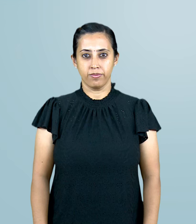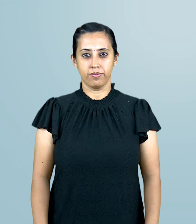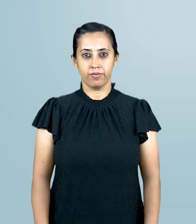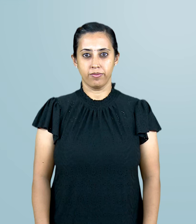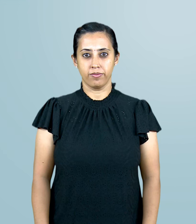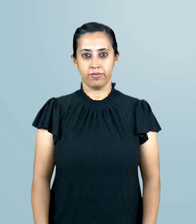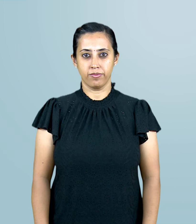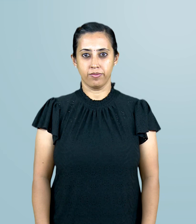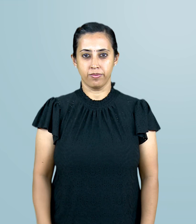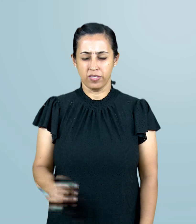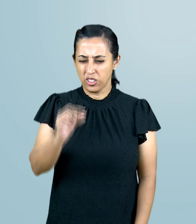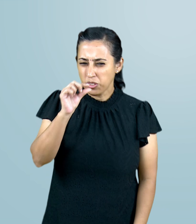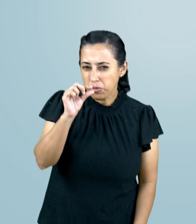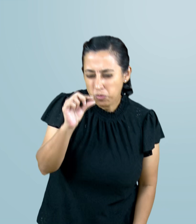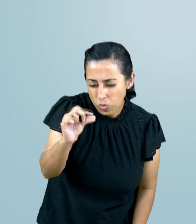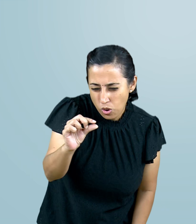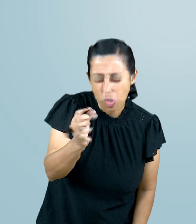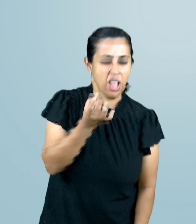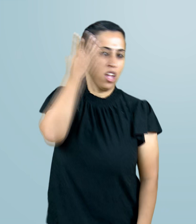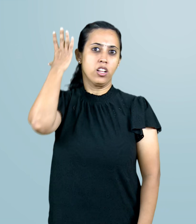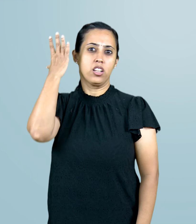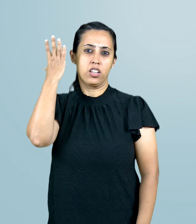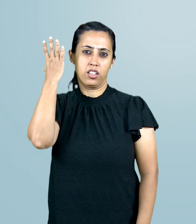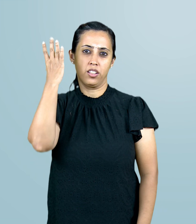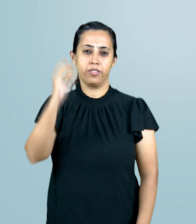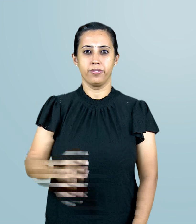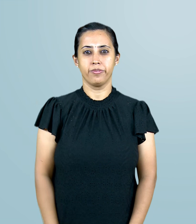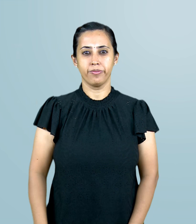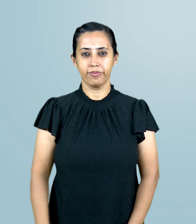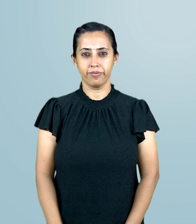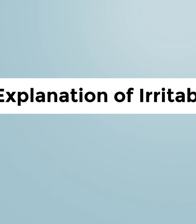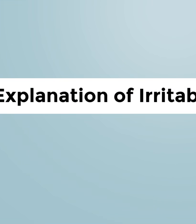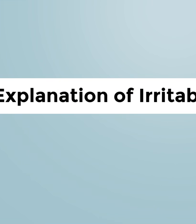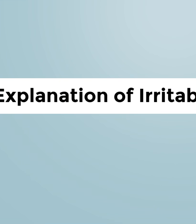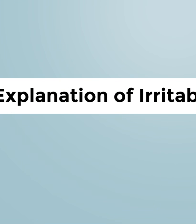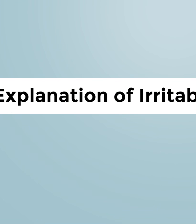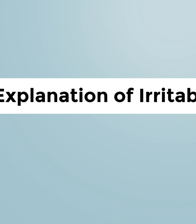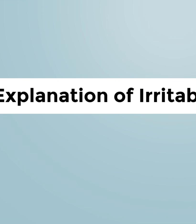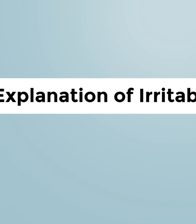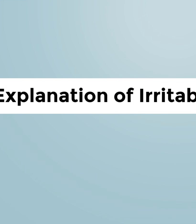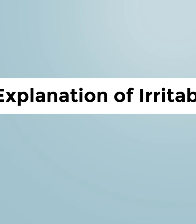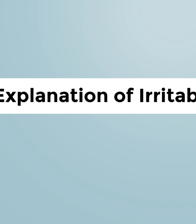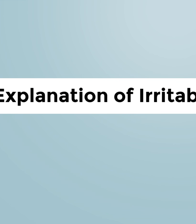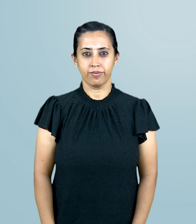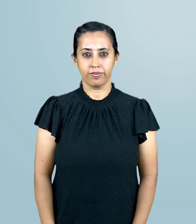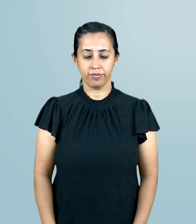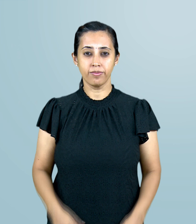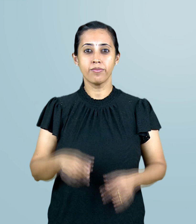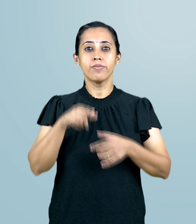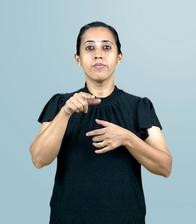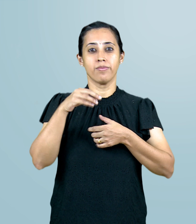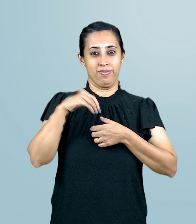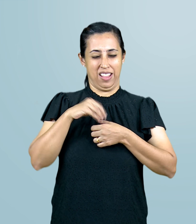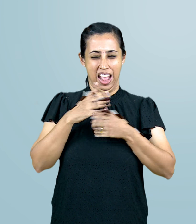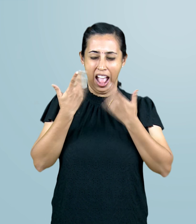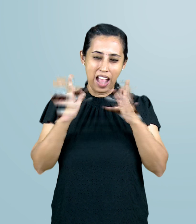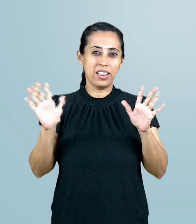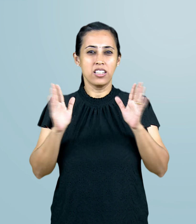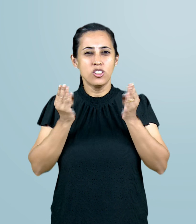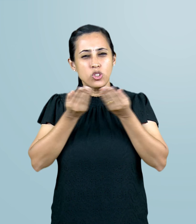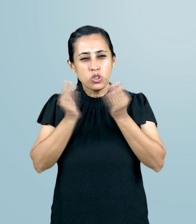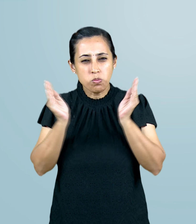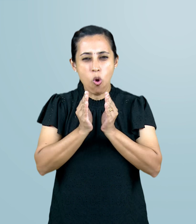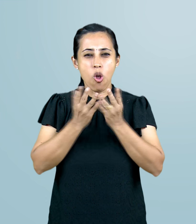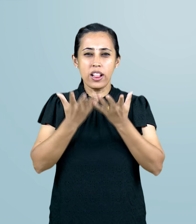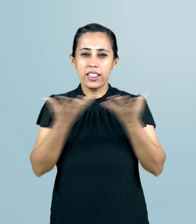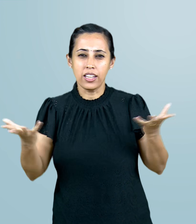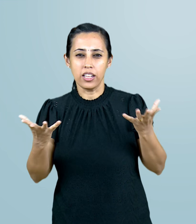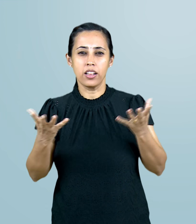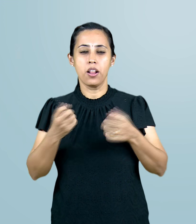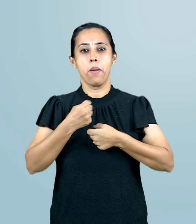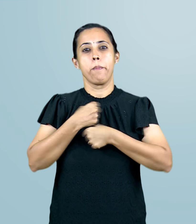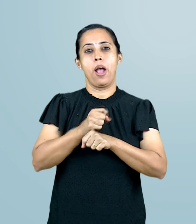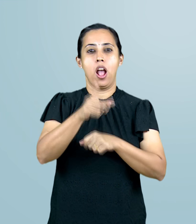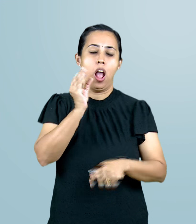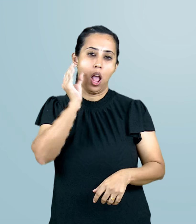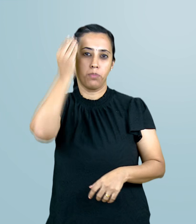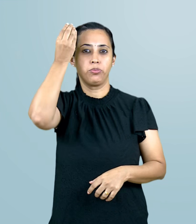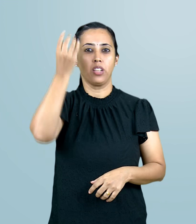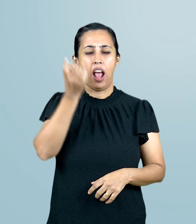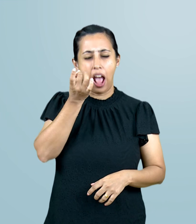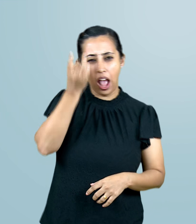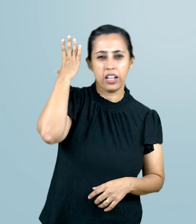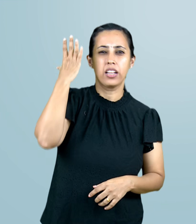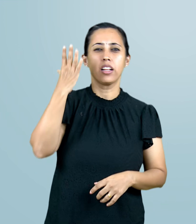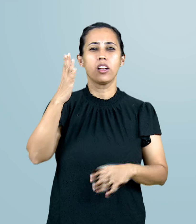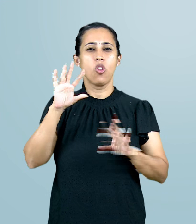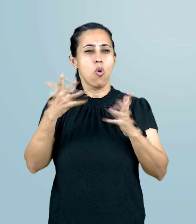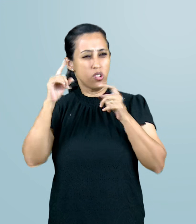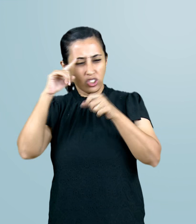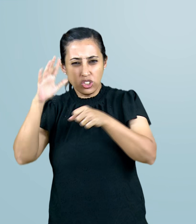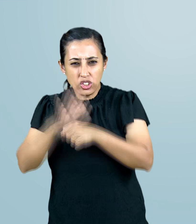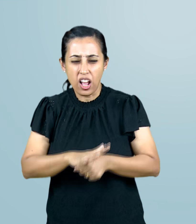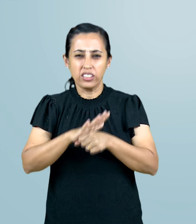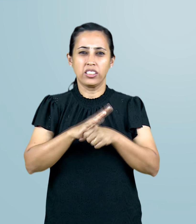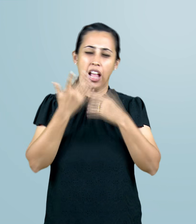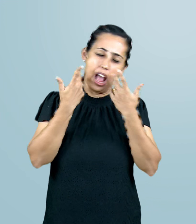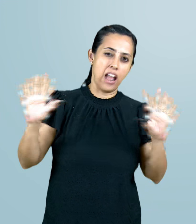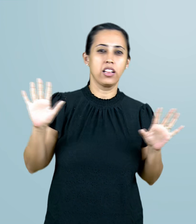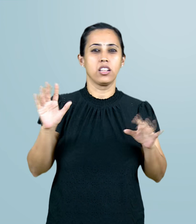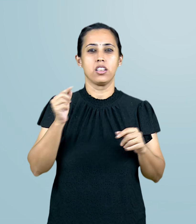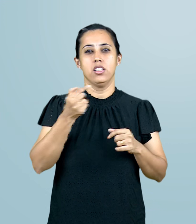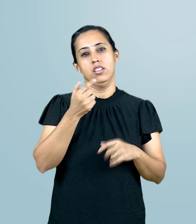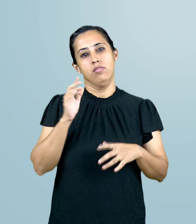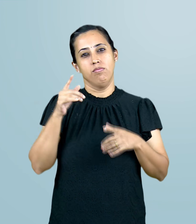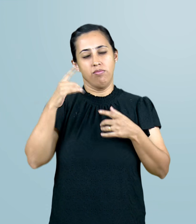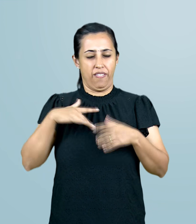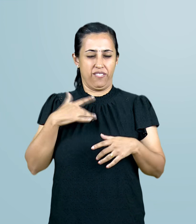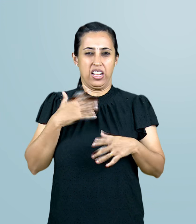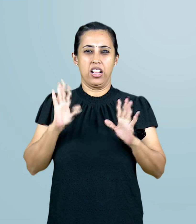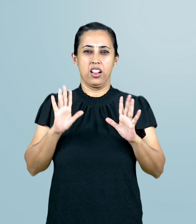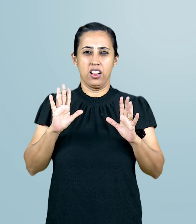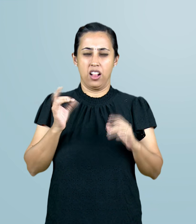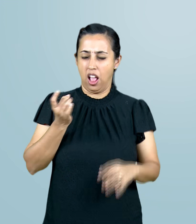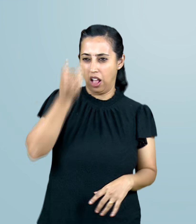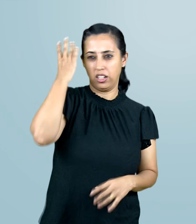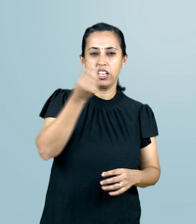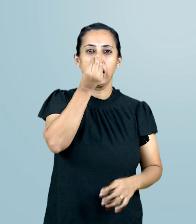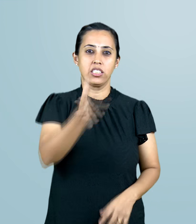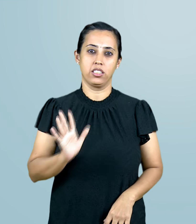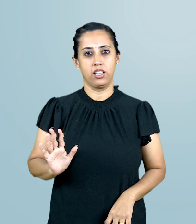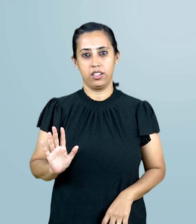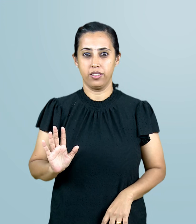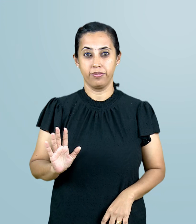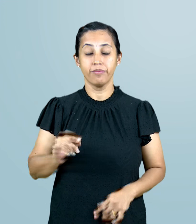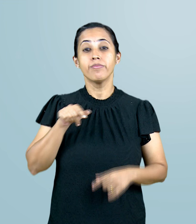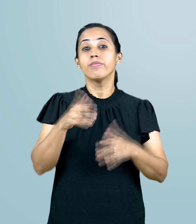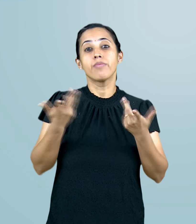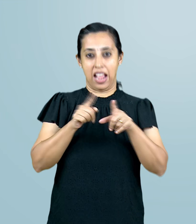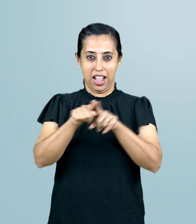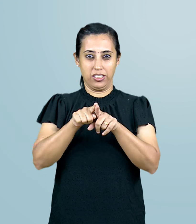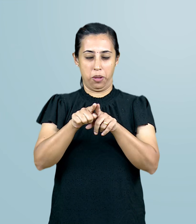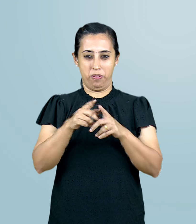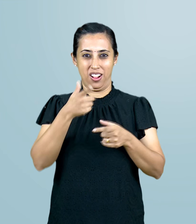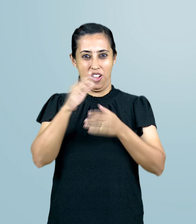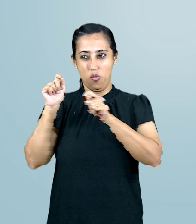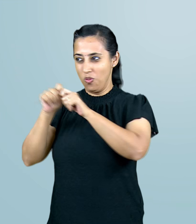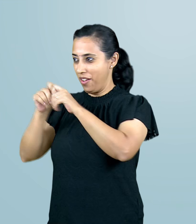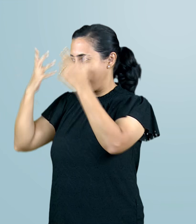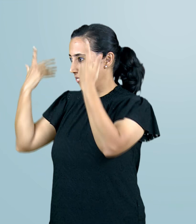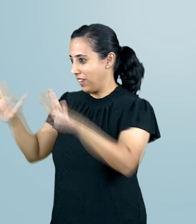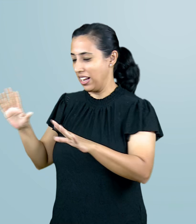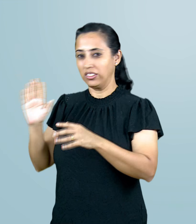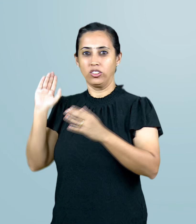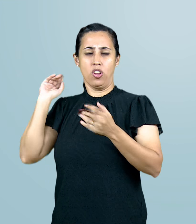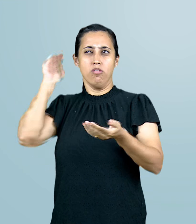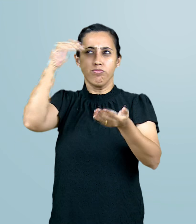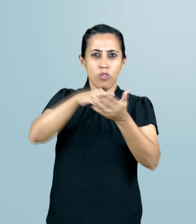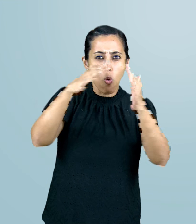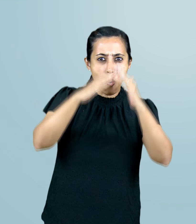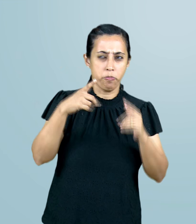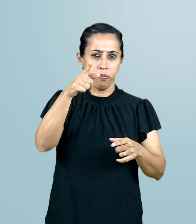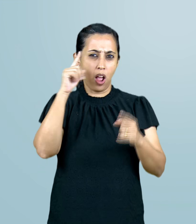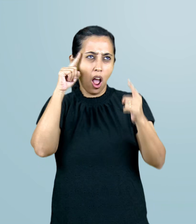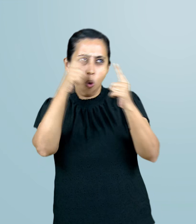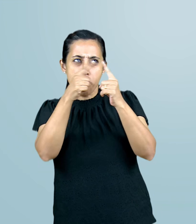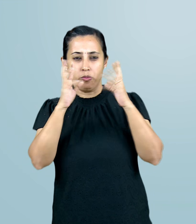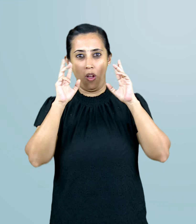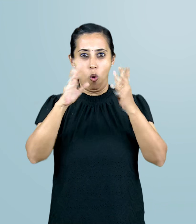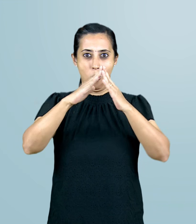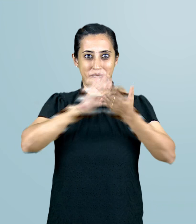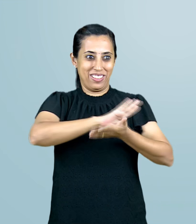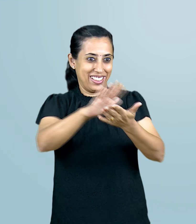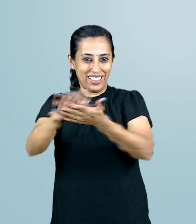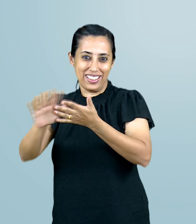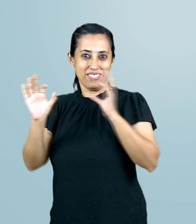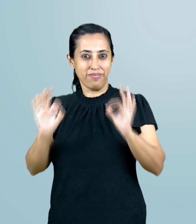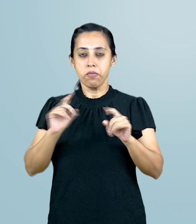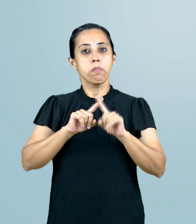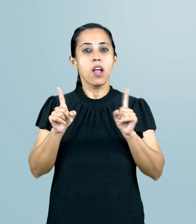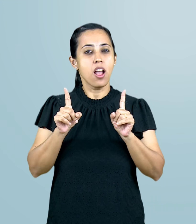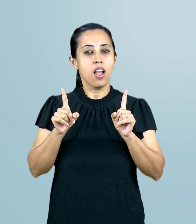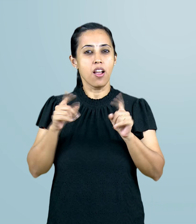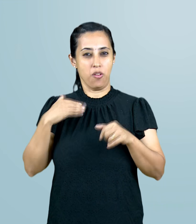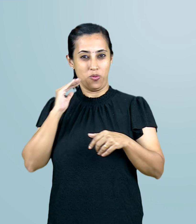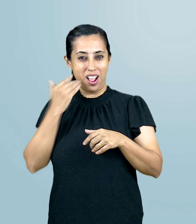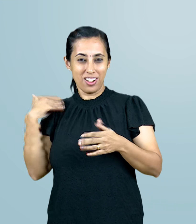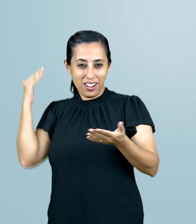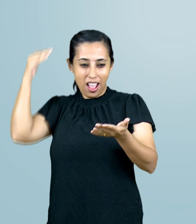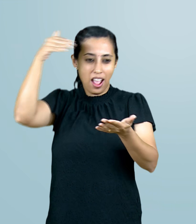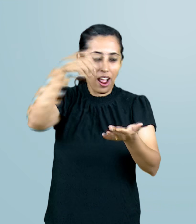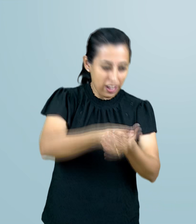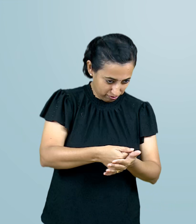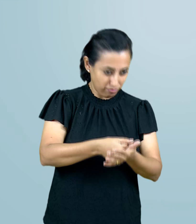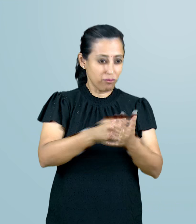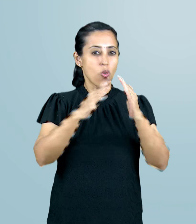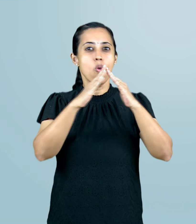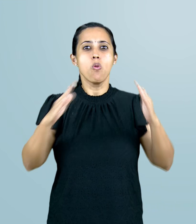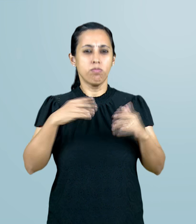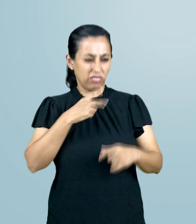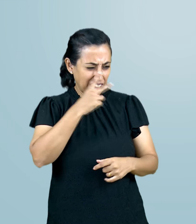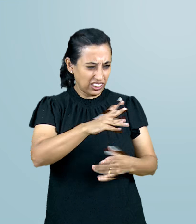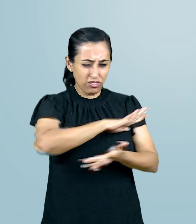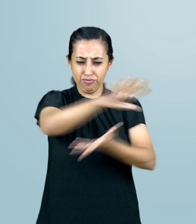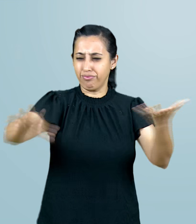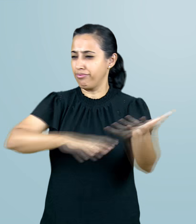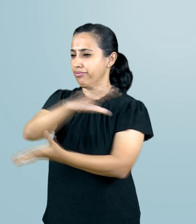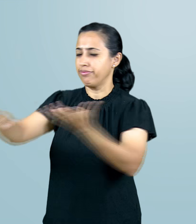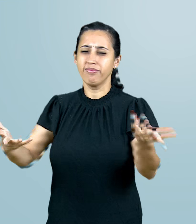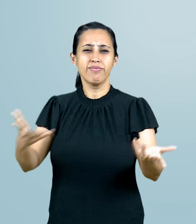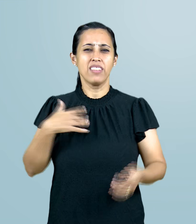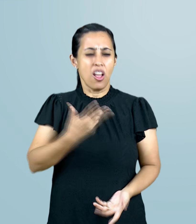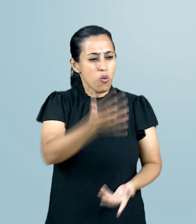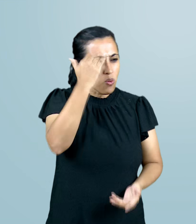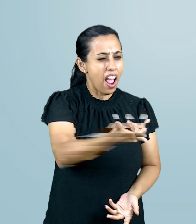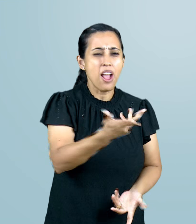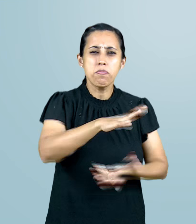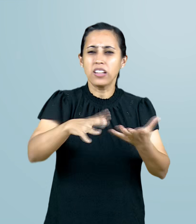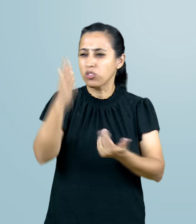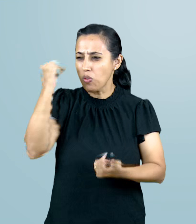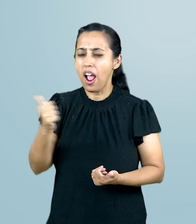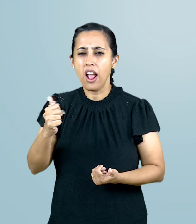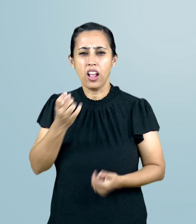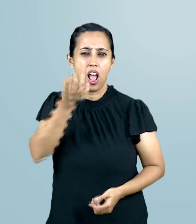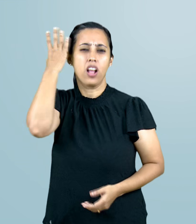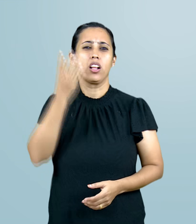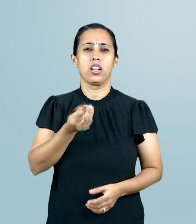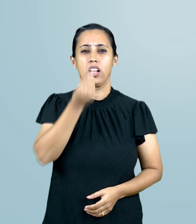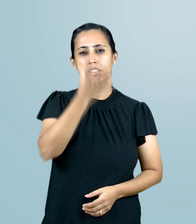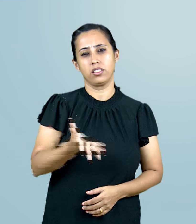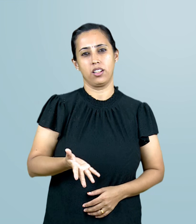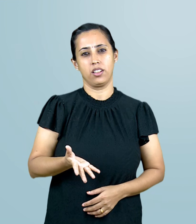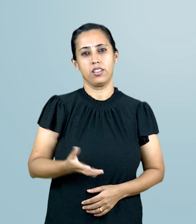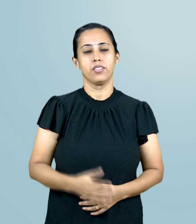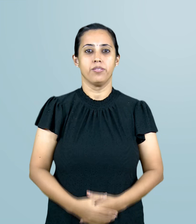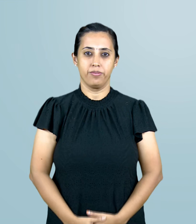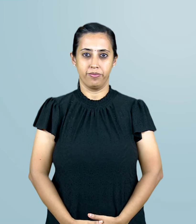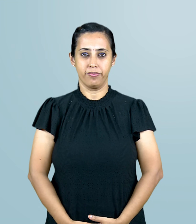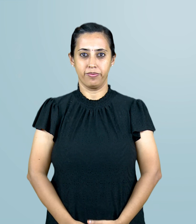Irritability- Irritable Mood